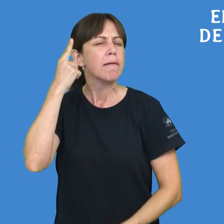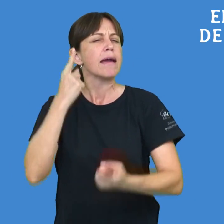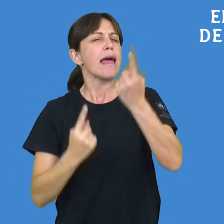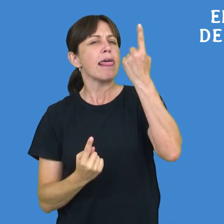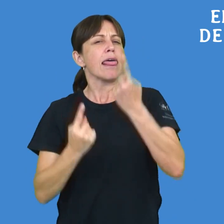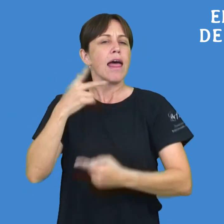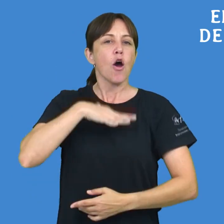alguno